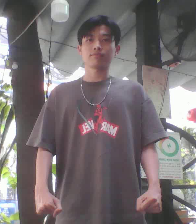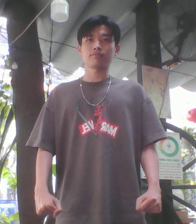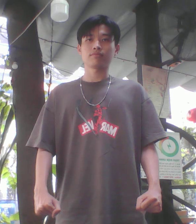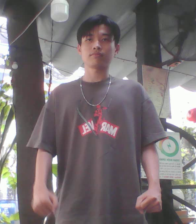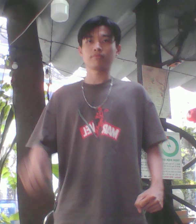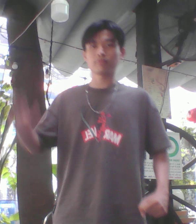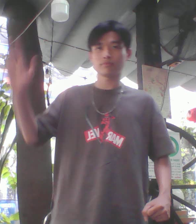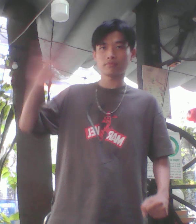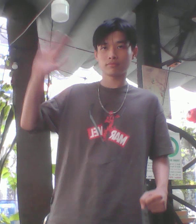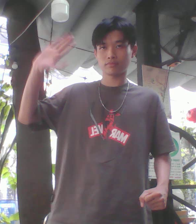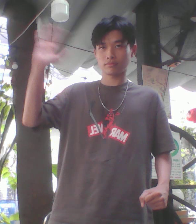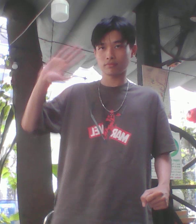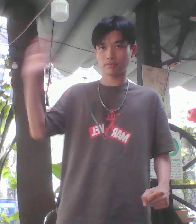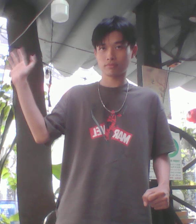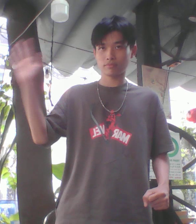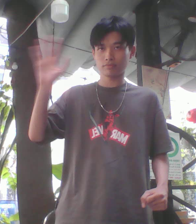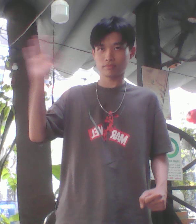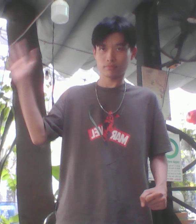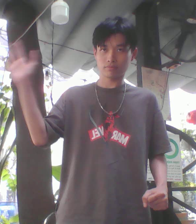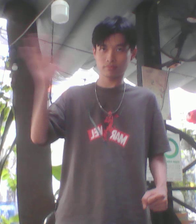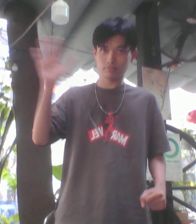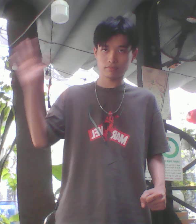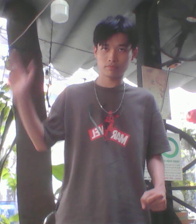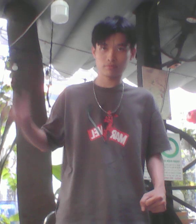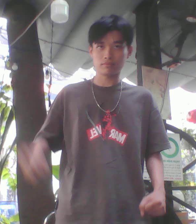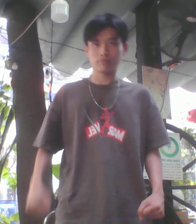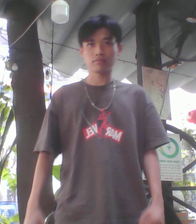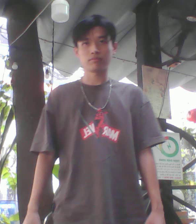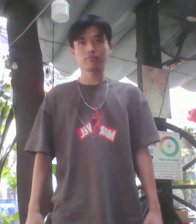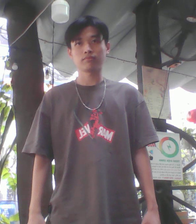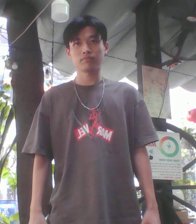xin chào